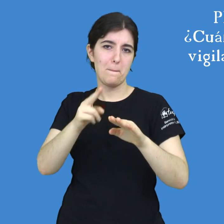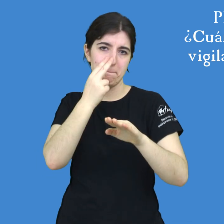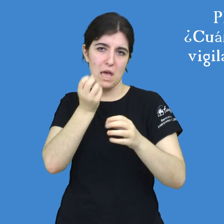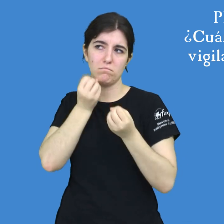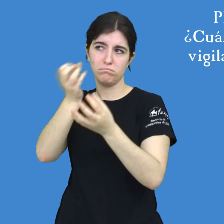pie